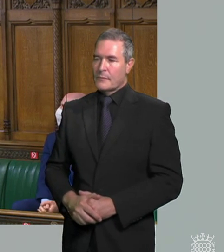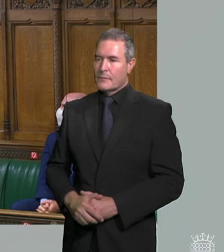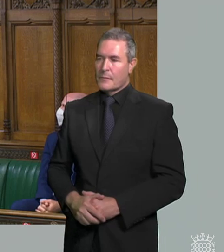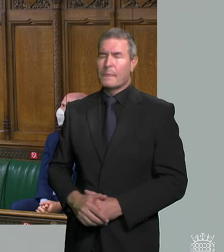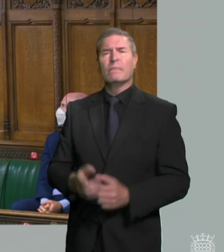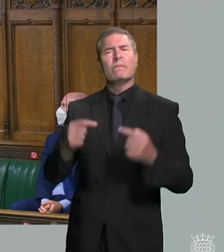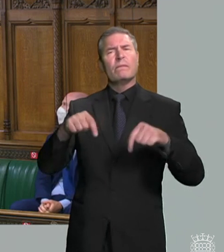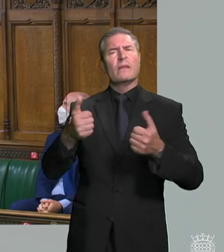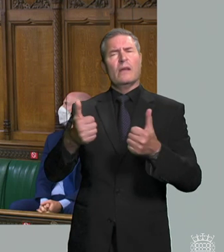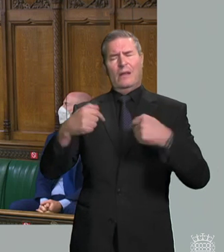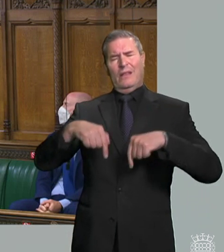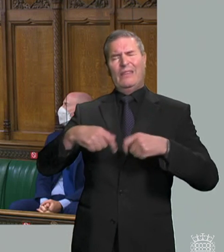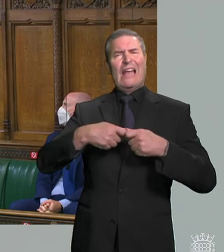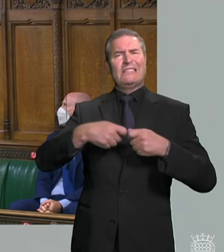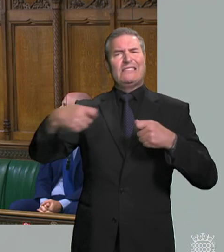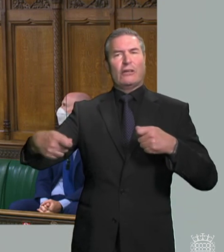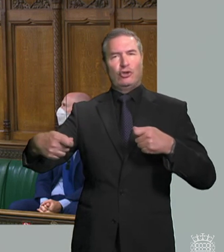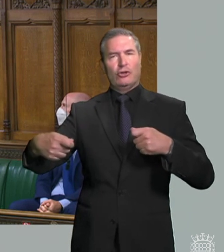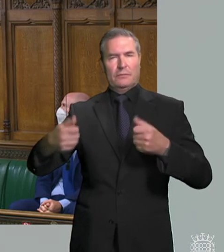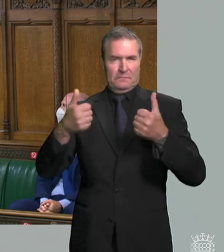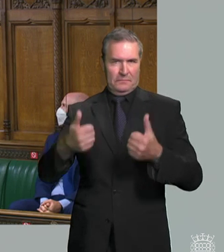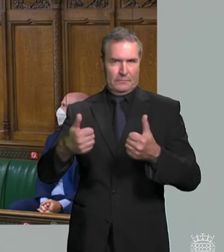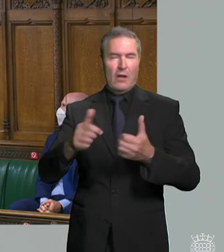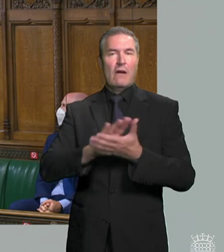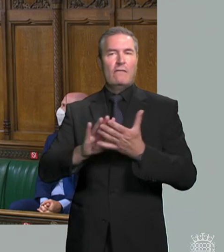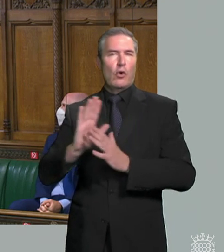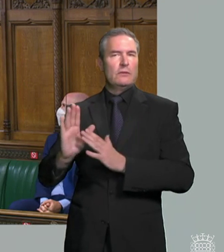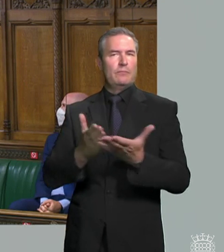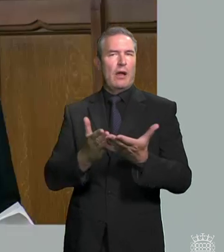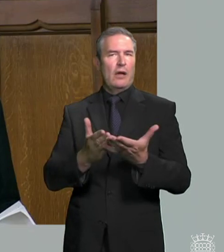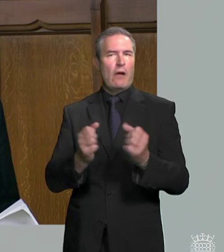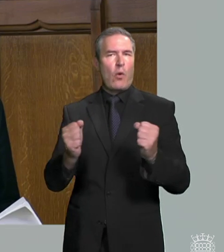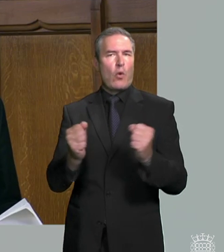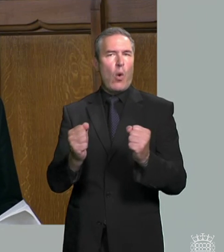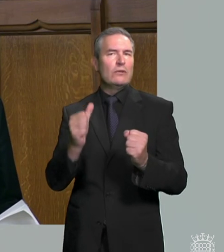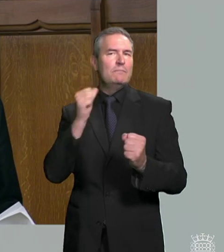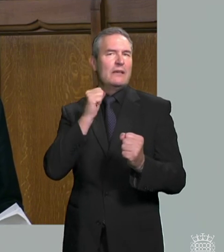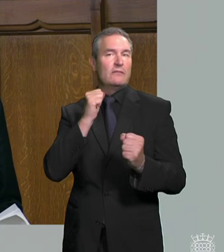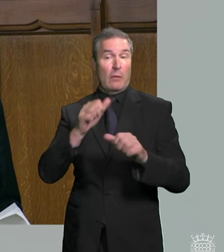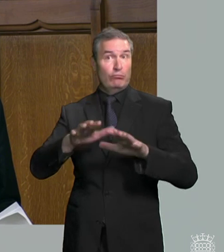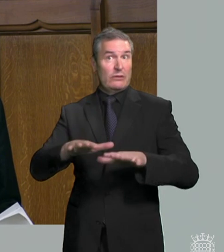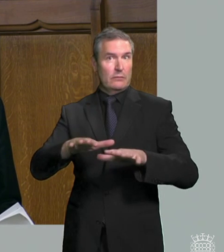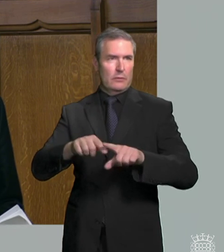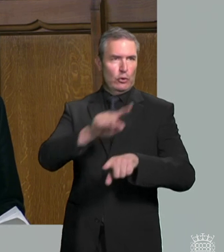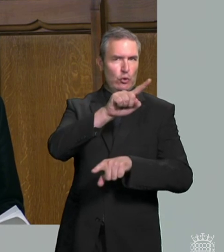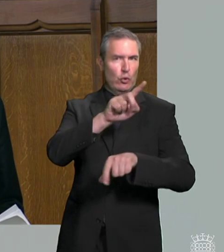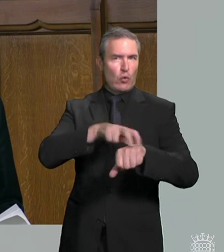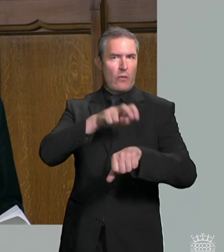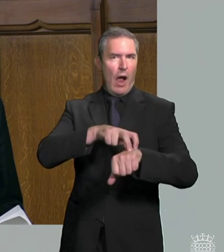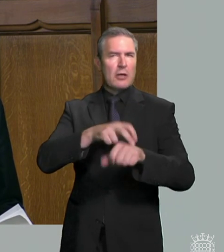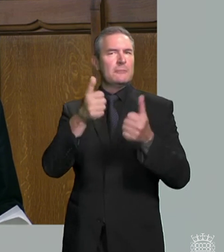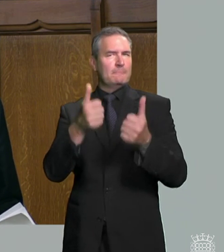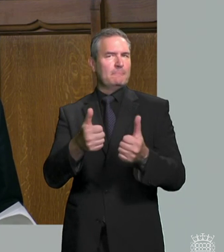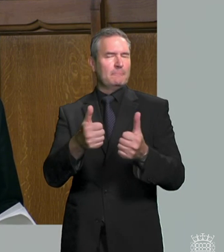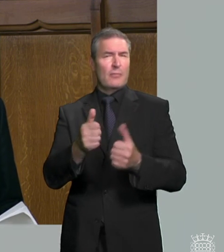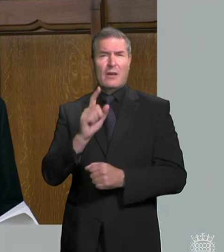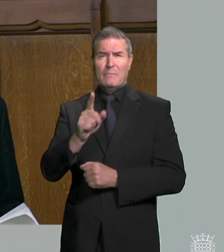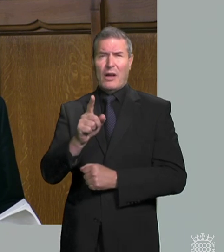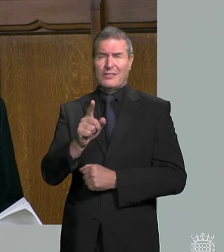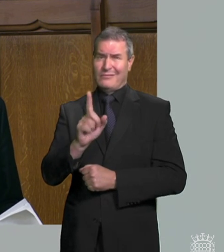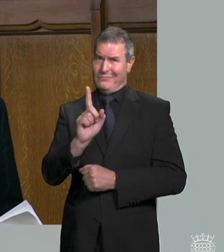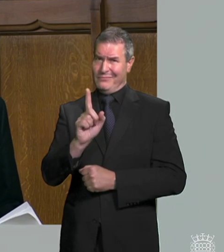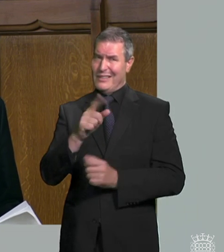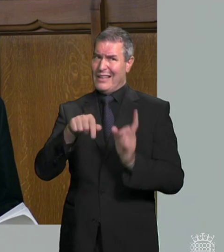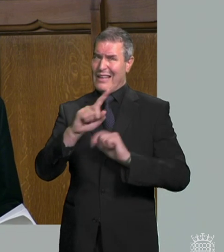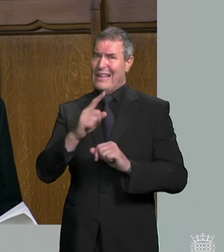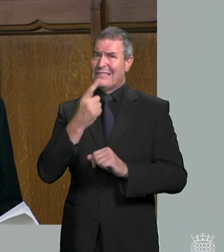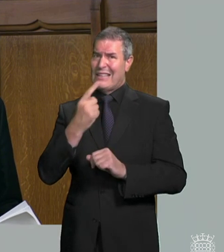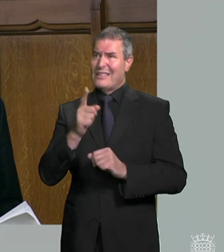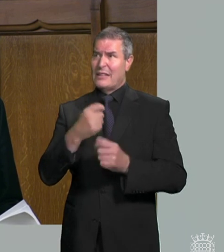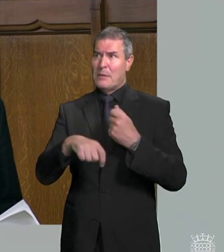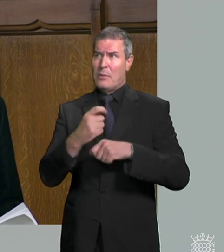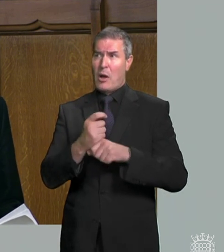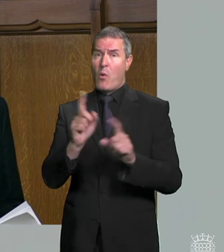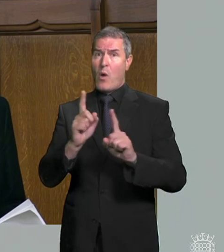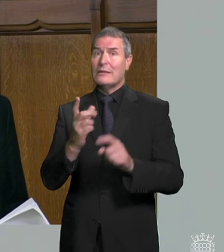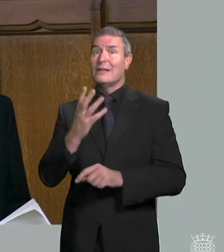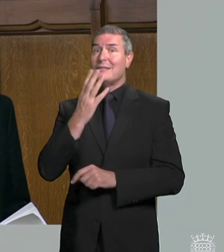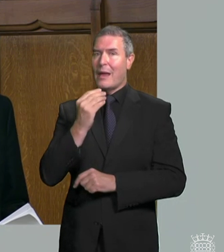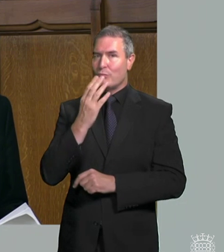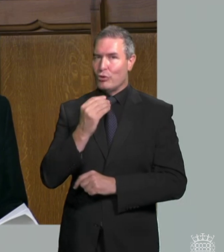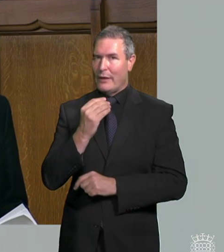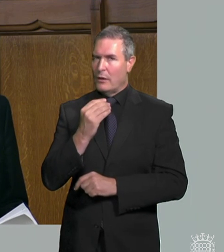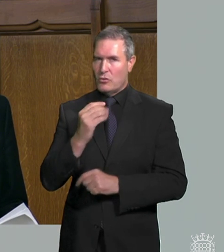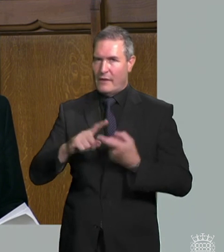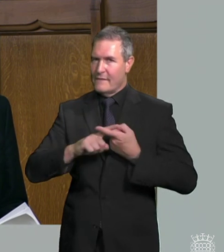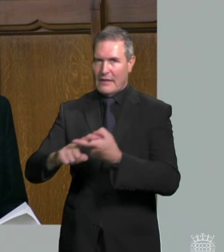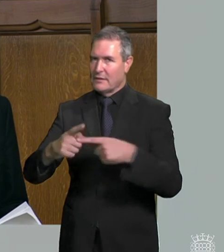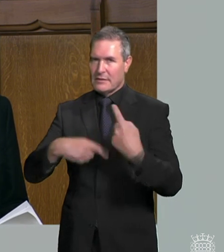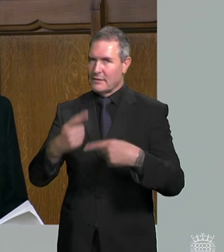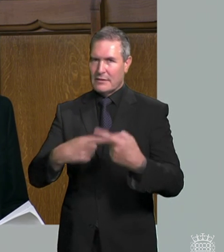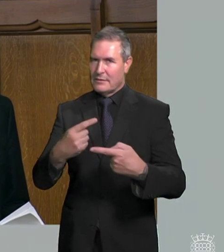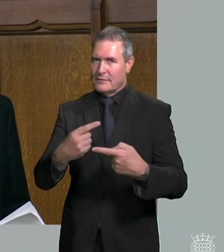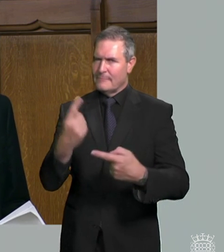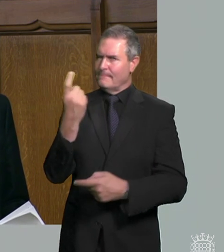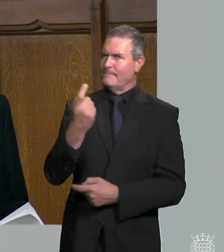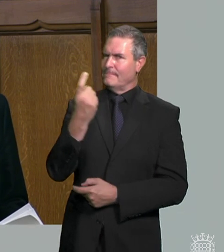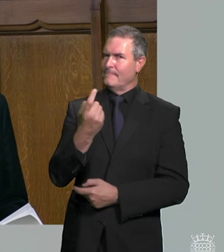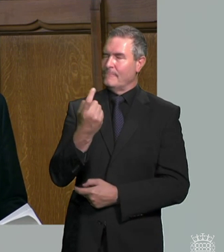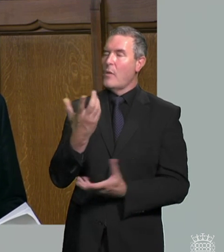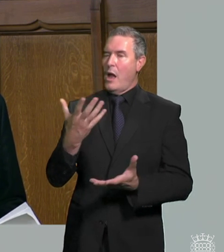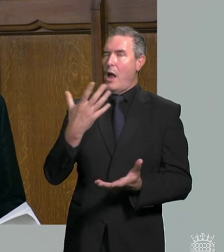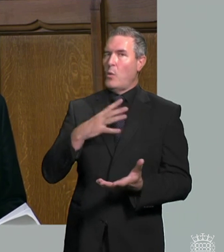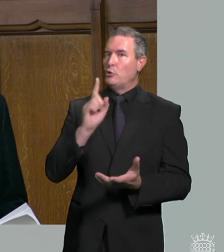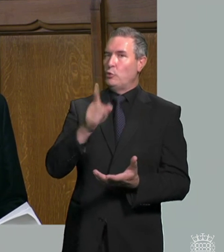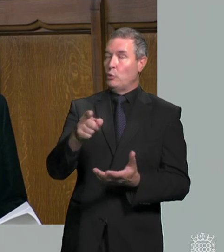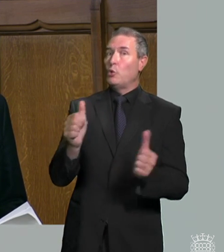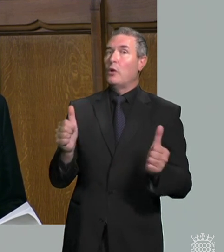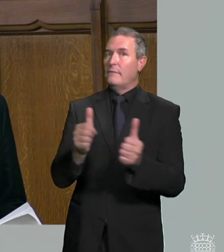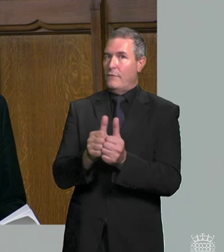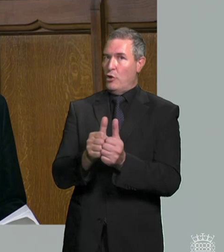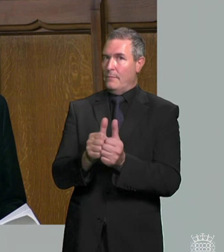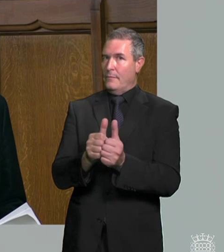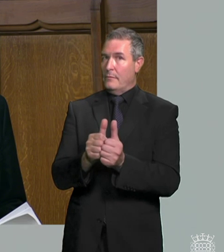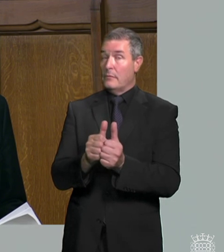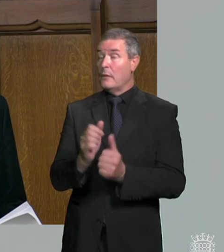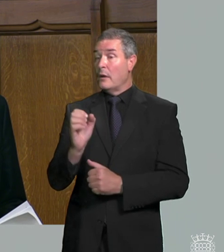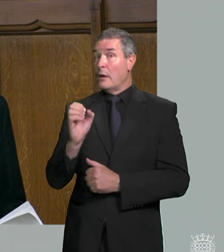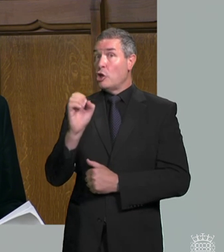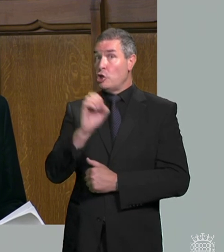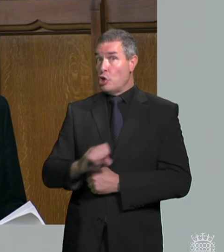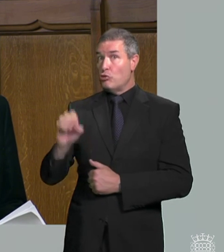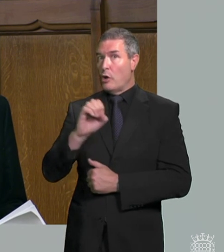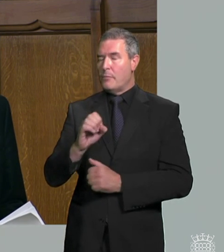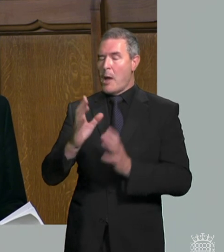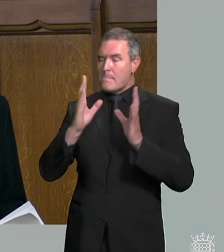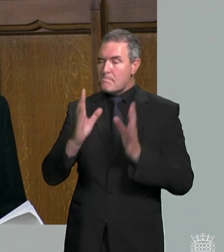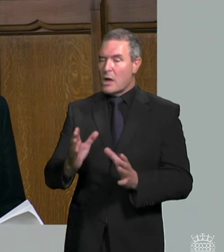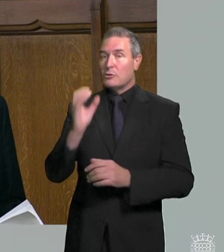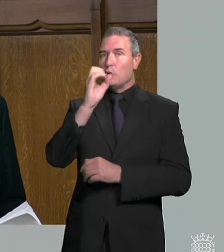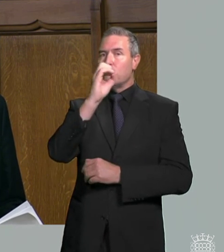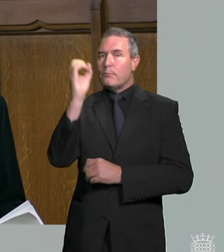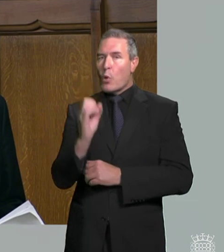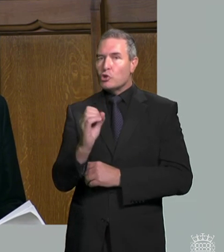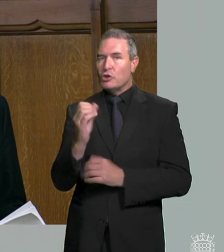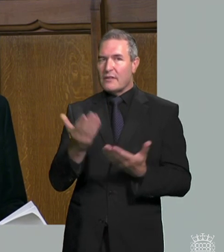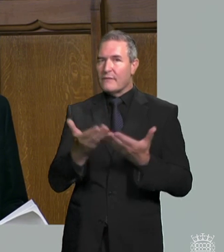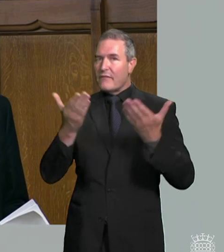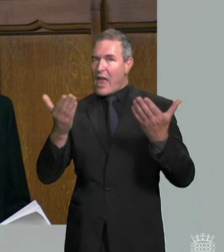While the extension of the grace period for the supply of chilled meat from Great Britain to Northern Ireland is welcome, Lord Frost is entirely right to say that it amounts in truth to no more than a temporary “sticking plaster”, so can my right honourable Friend please confirm that, unless the European Union adopts a more proportionate approach to